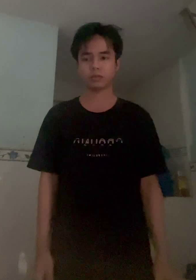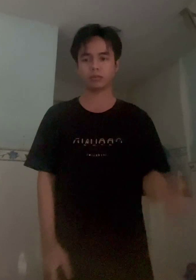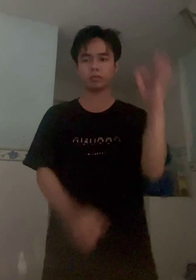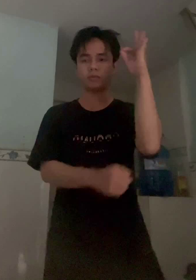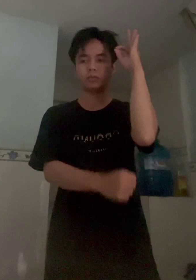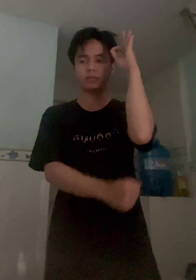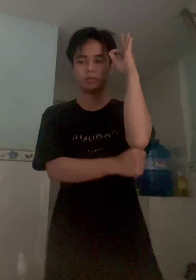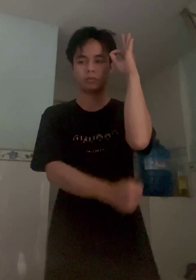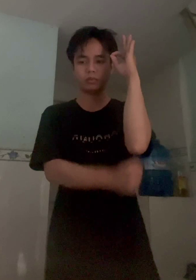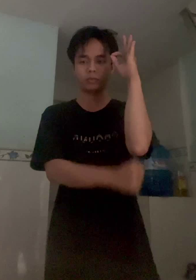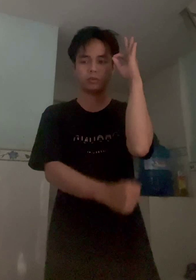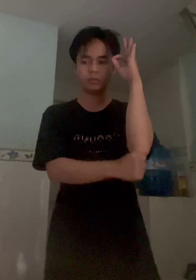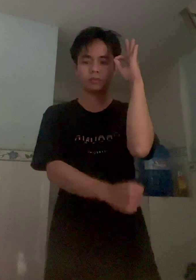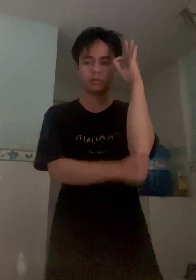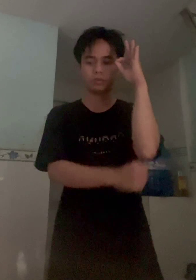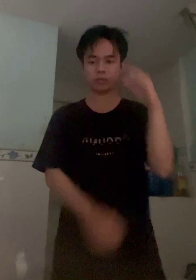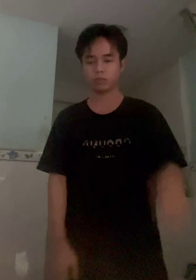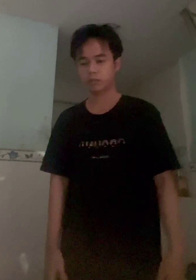buoi trua